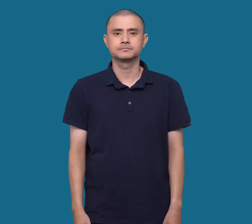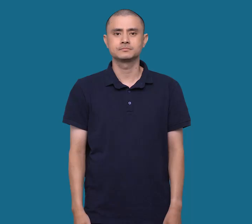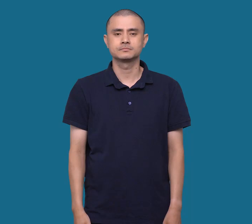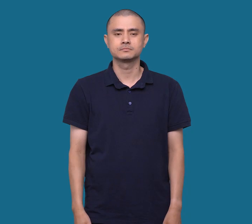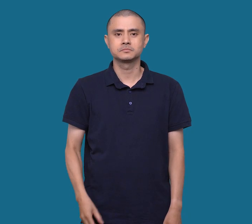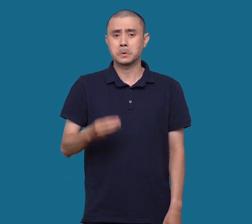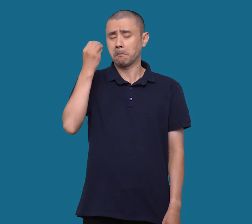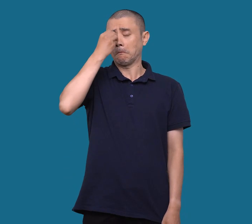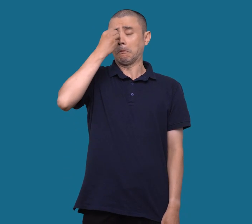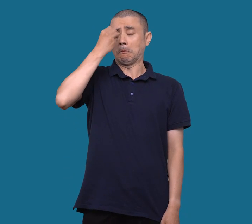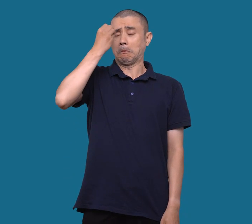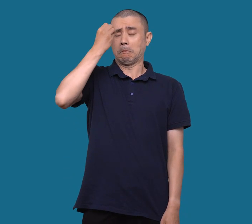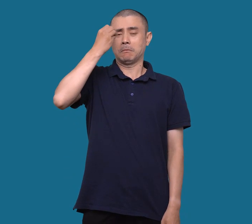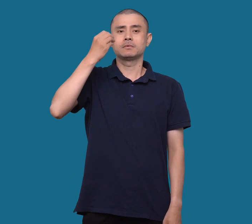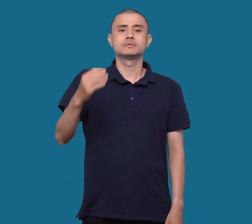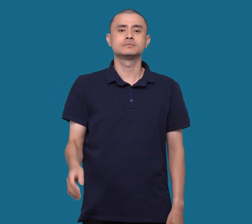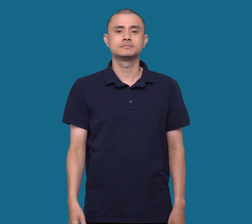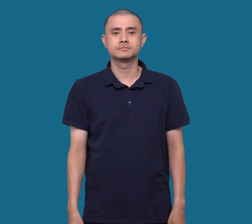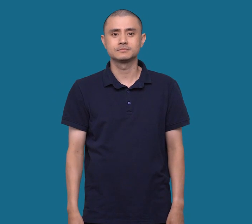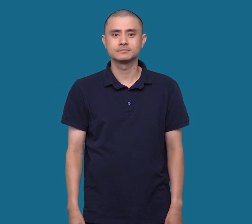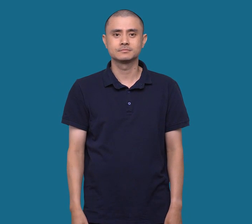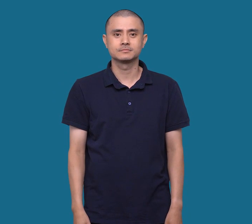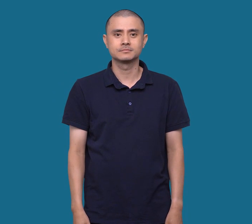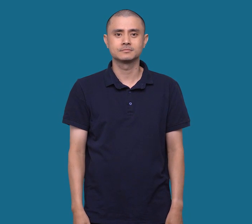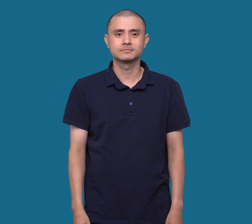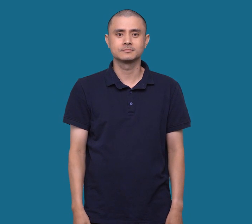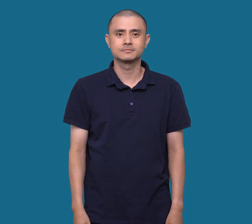nhầm